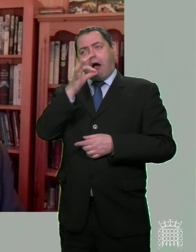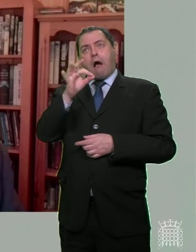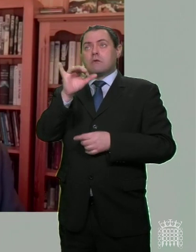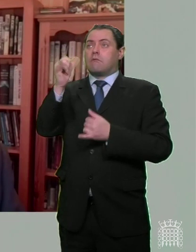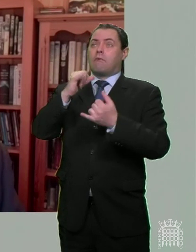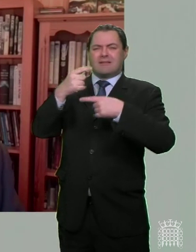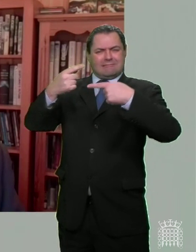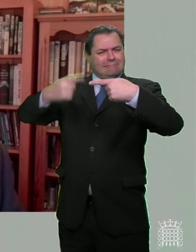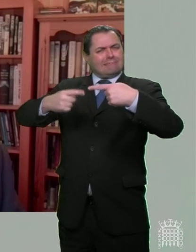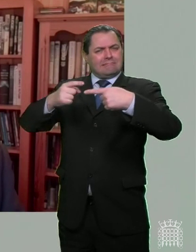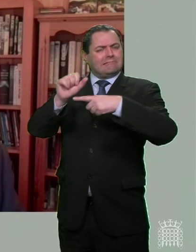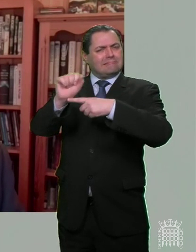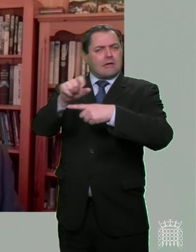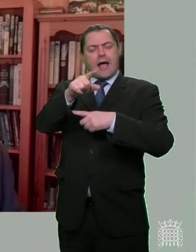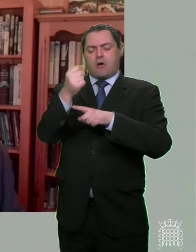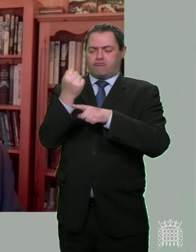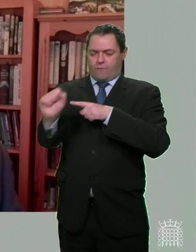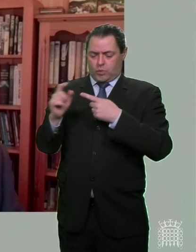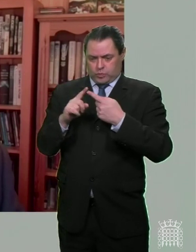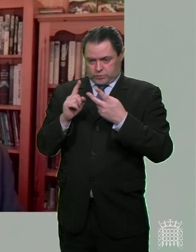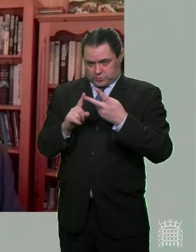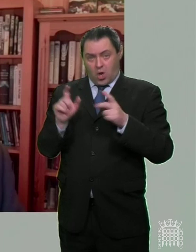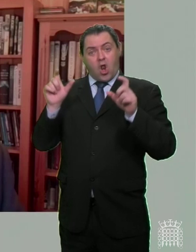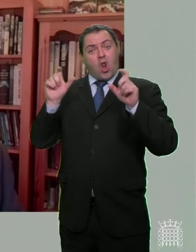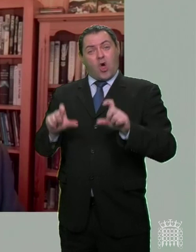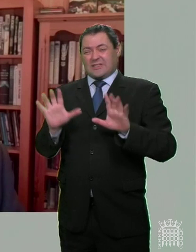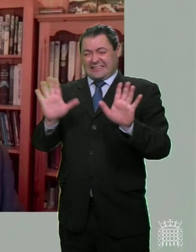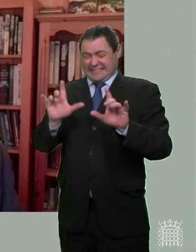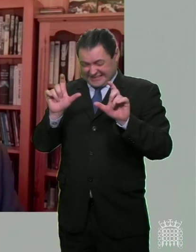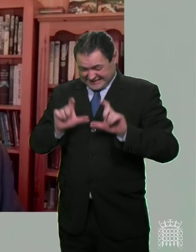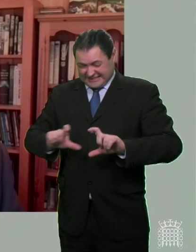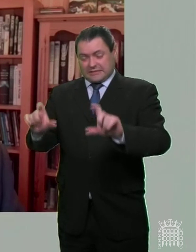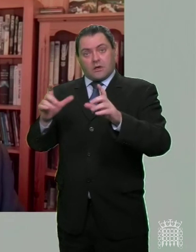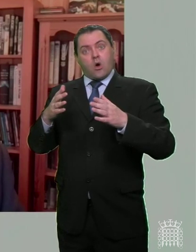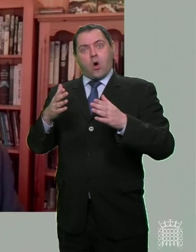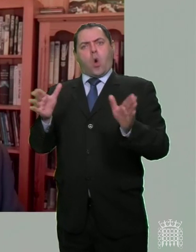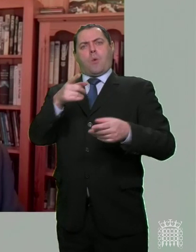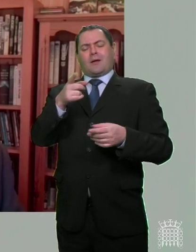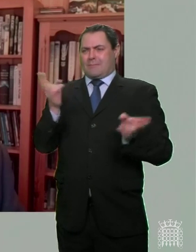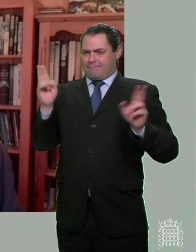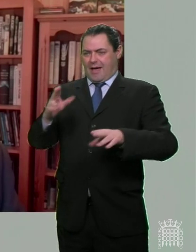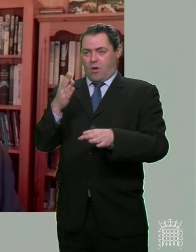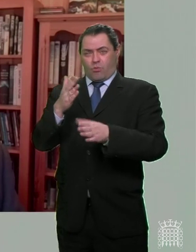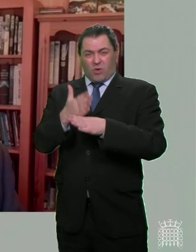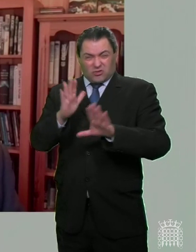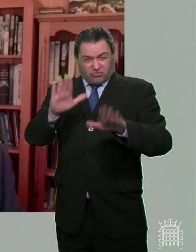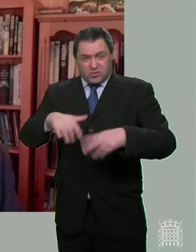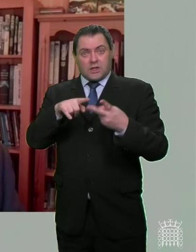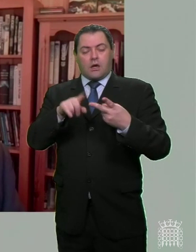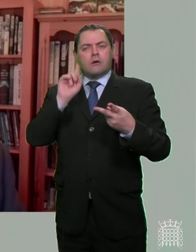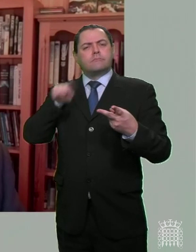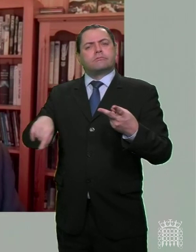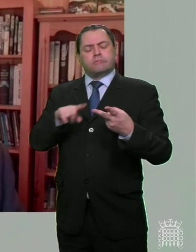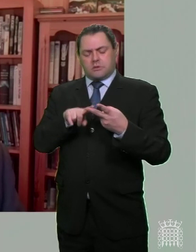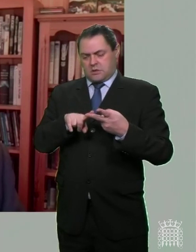When we told the Prime Minister it was a mistake to end lockdown prematurely and push millions of workers back to the office, he ignored us.